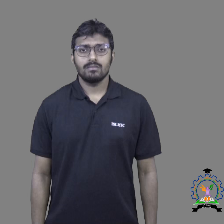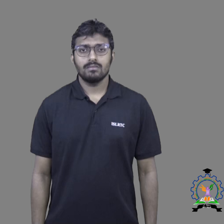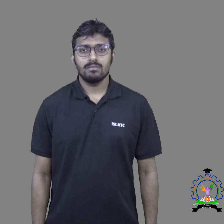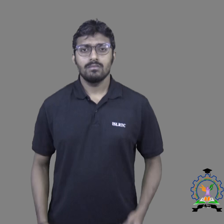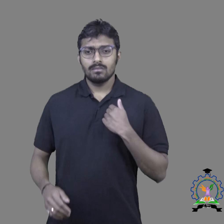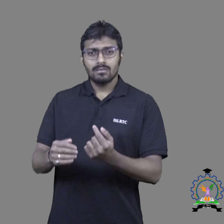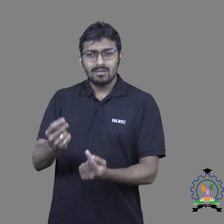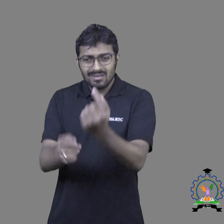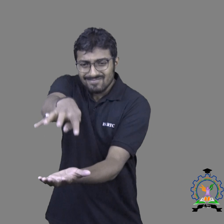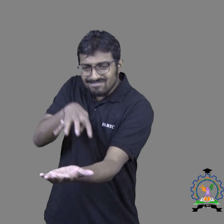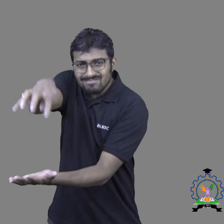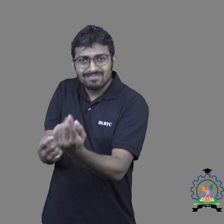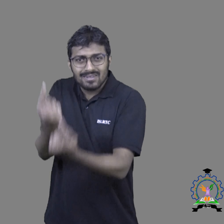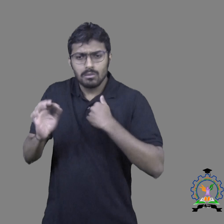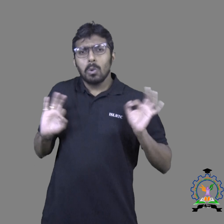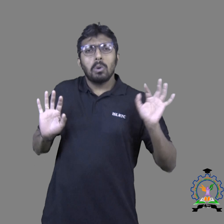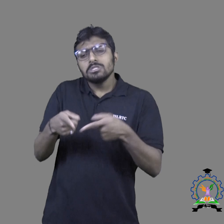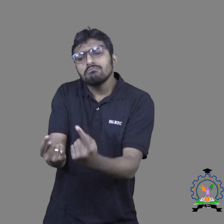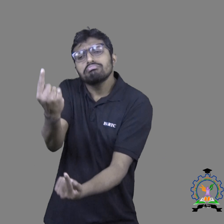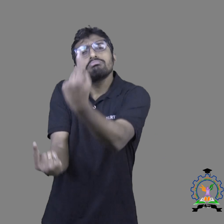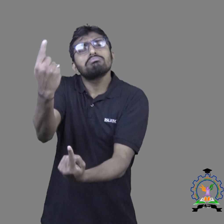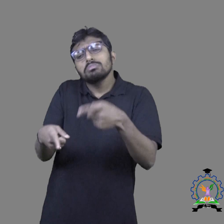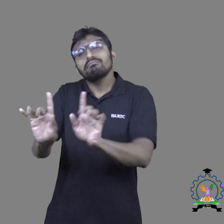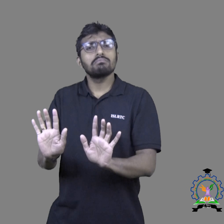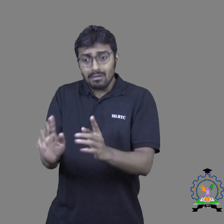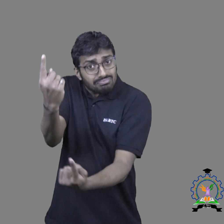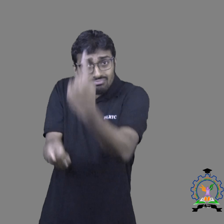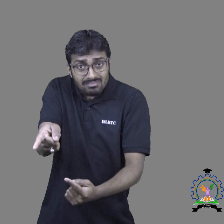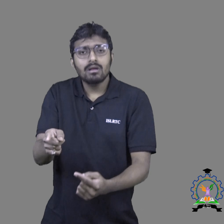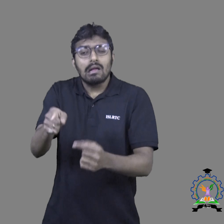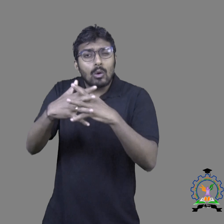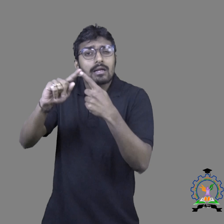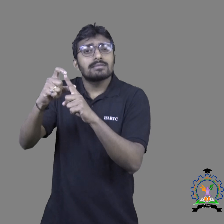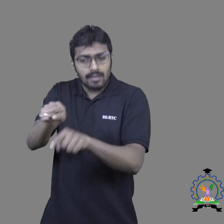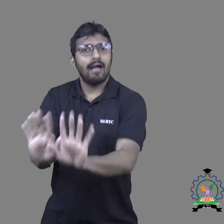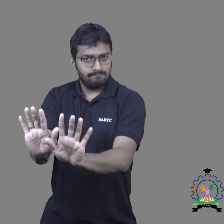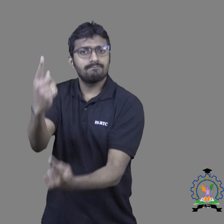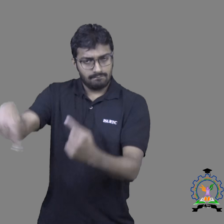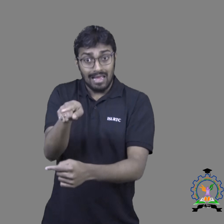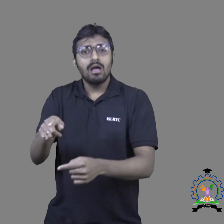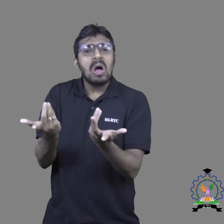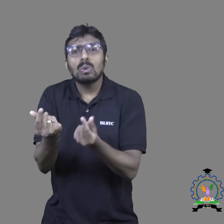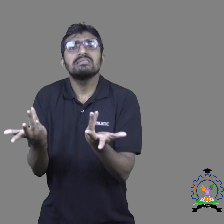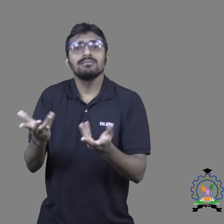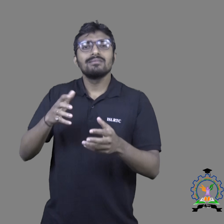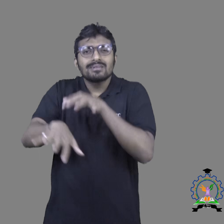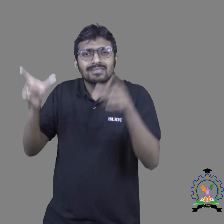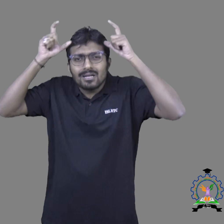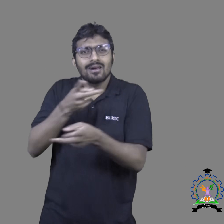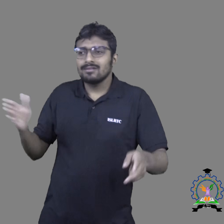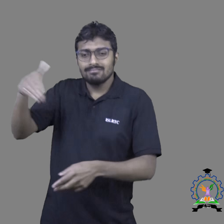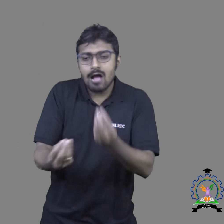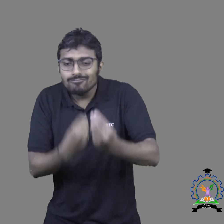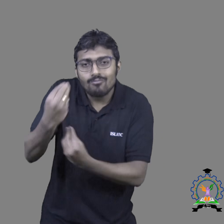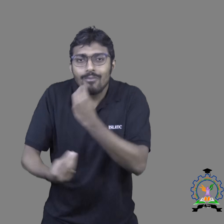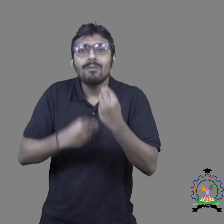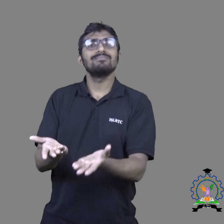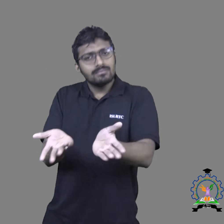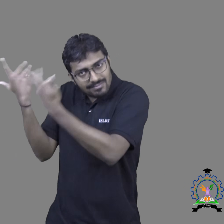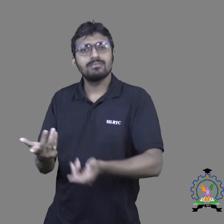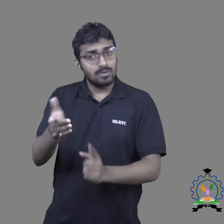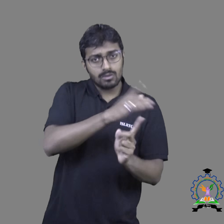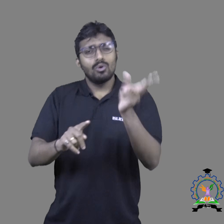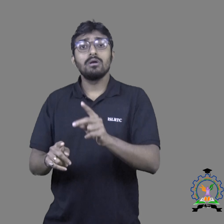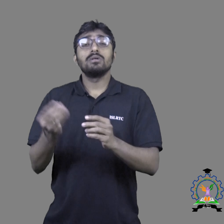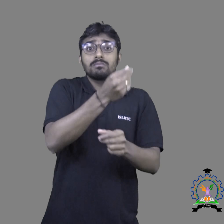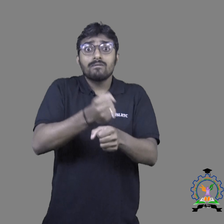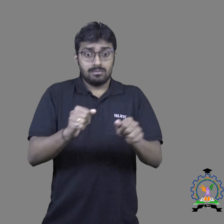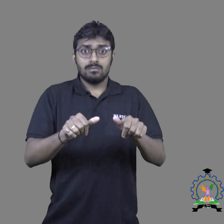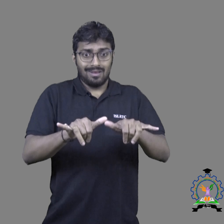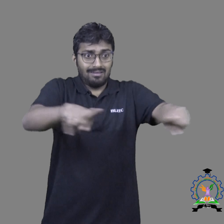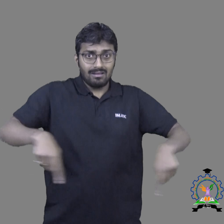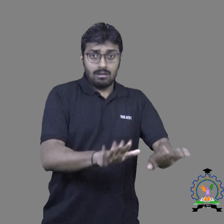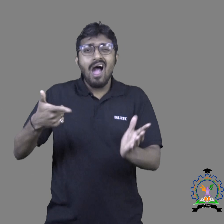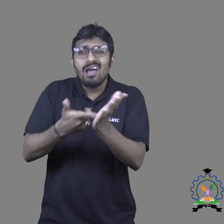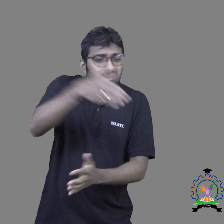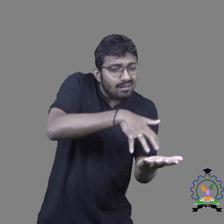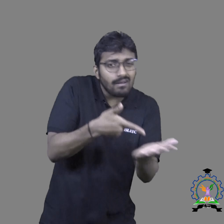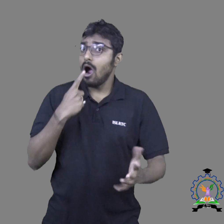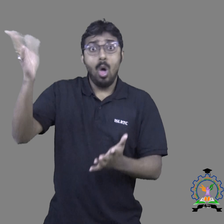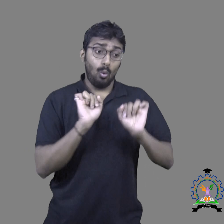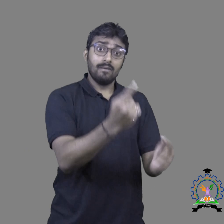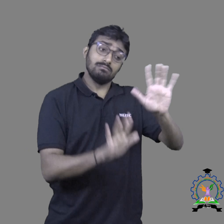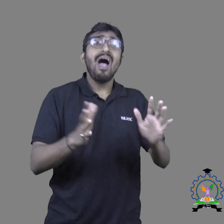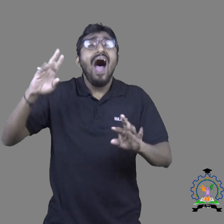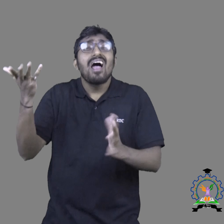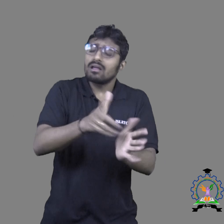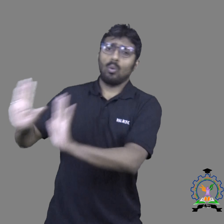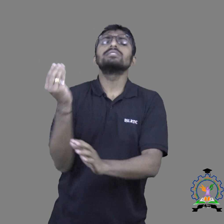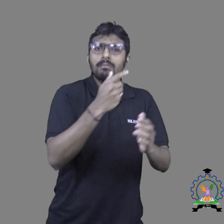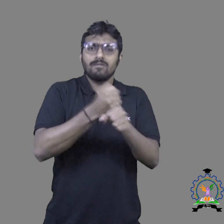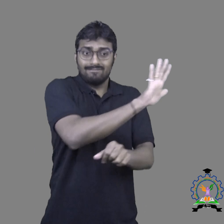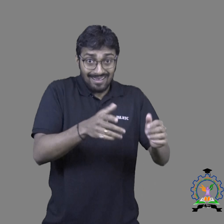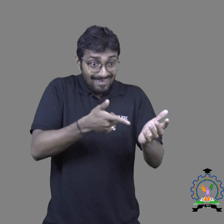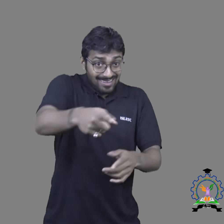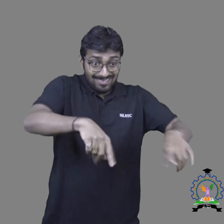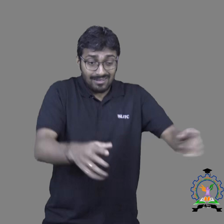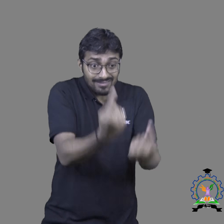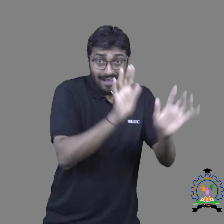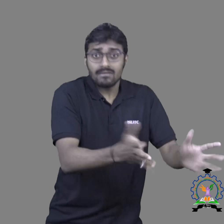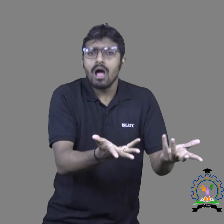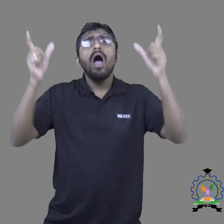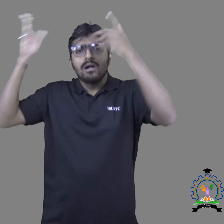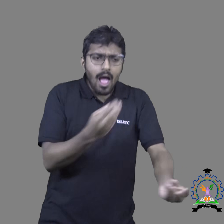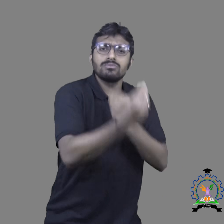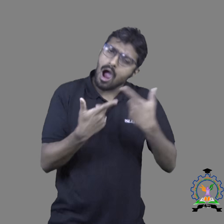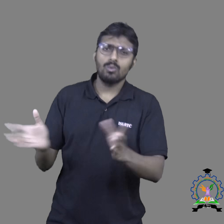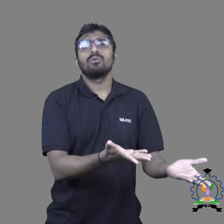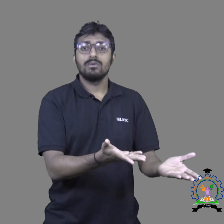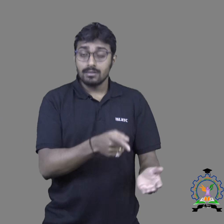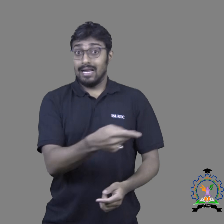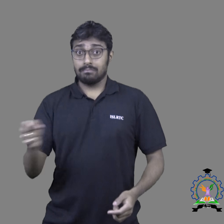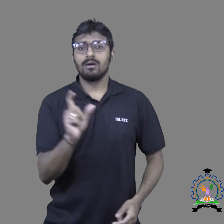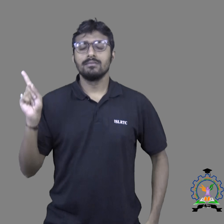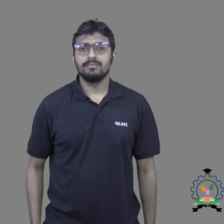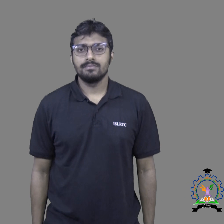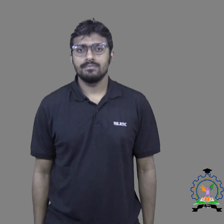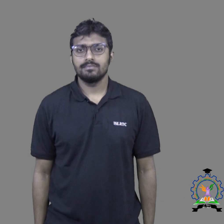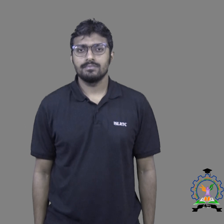Unused Land Weeds